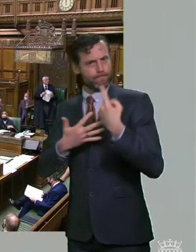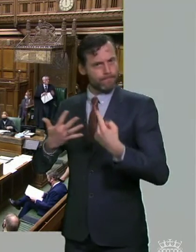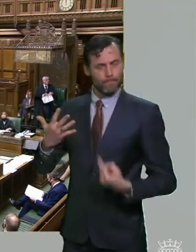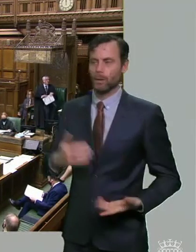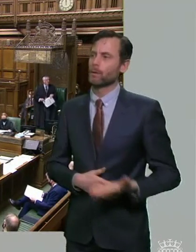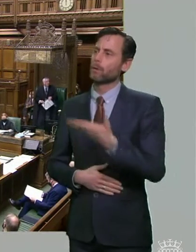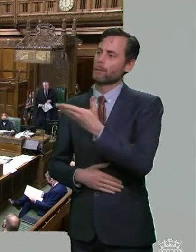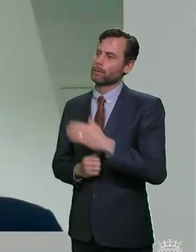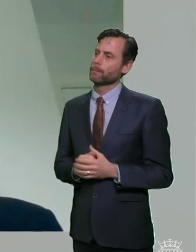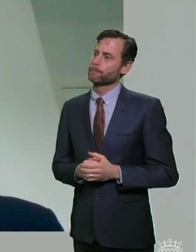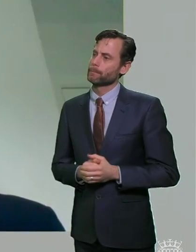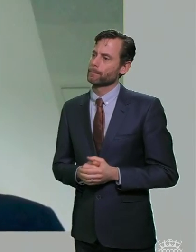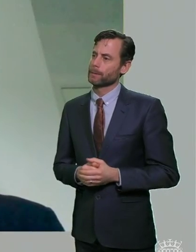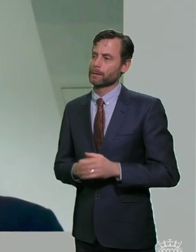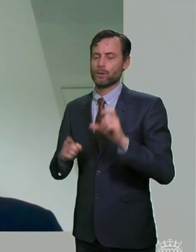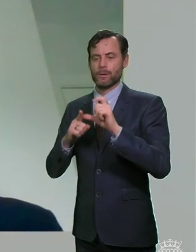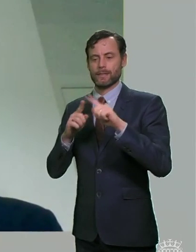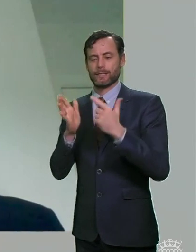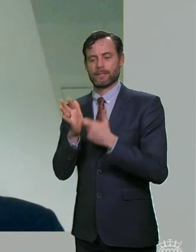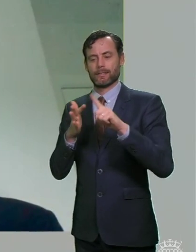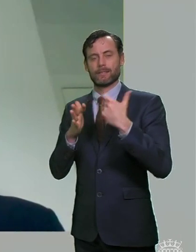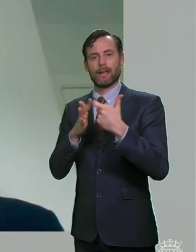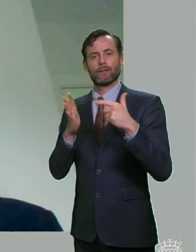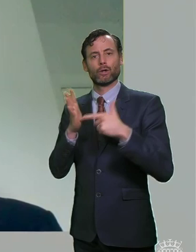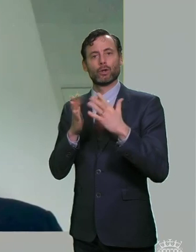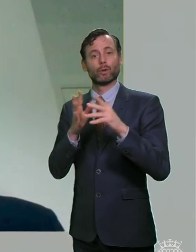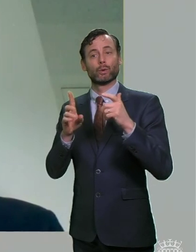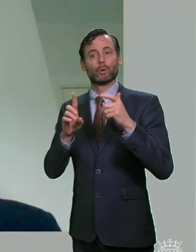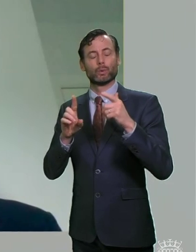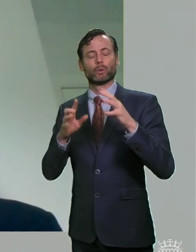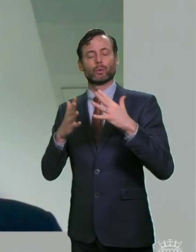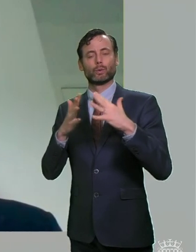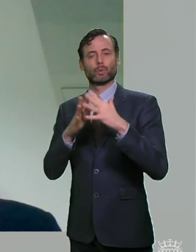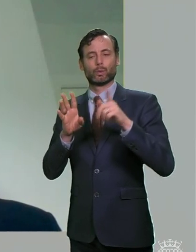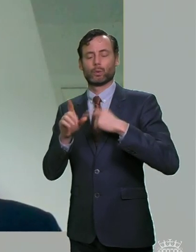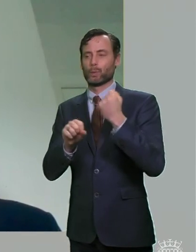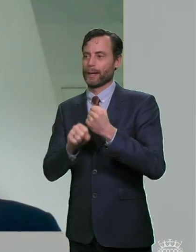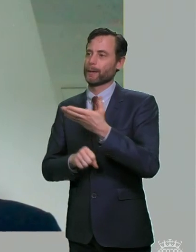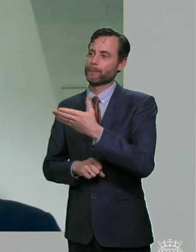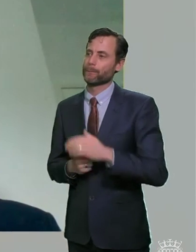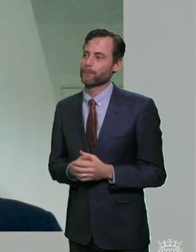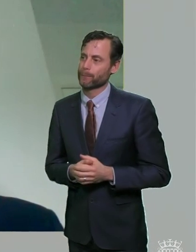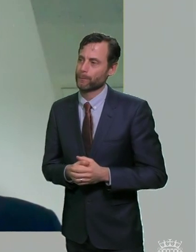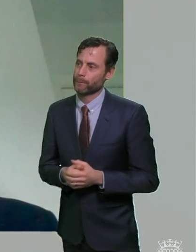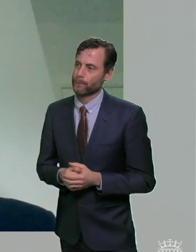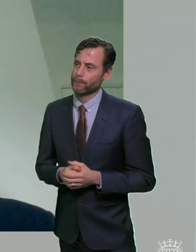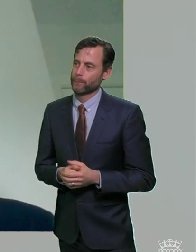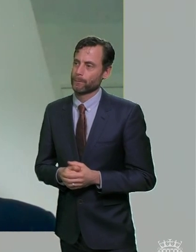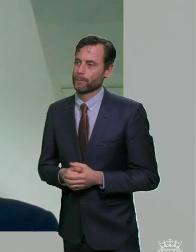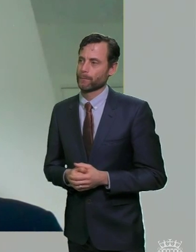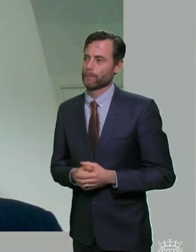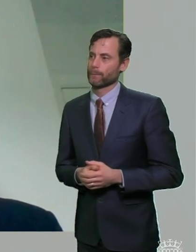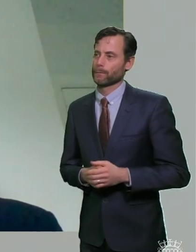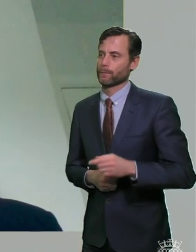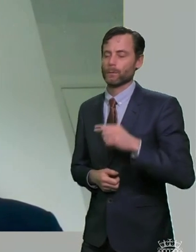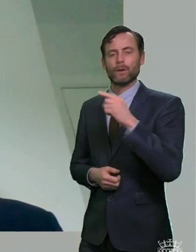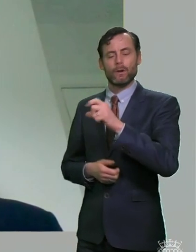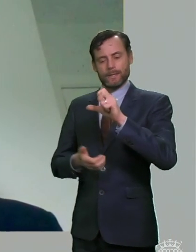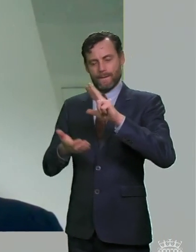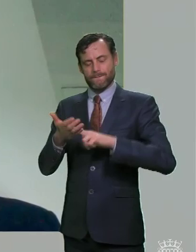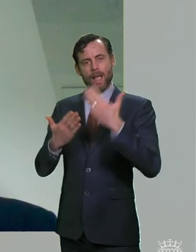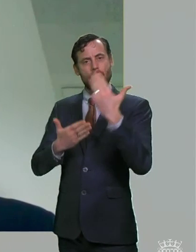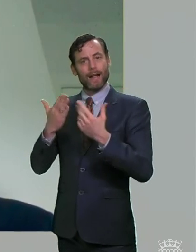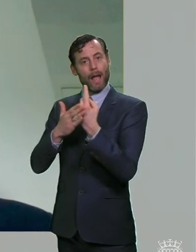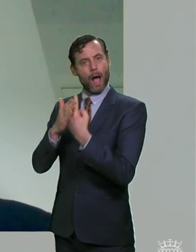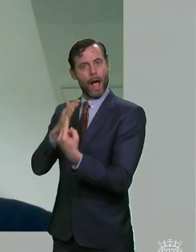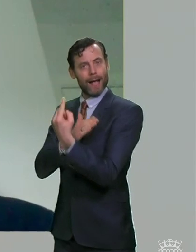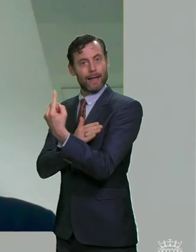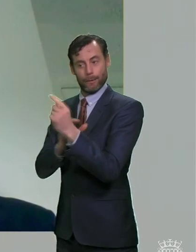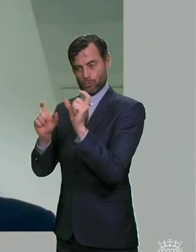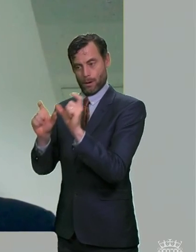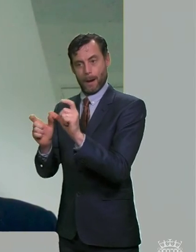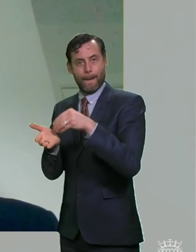Halton Borough Council ran out of funding for discretionary covid isolation payments despite the strict criteria for eligibility.